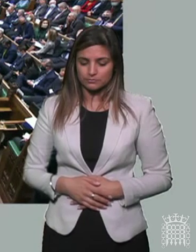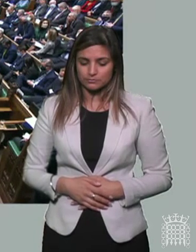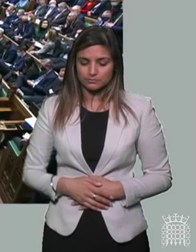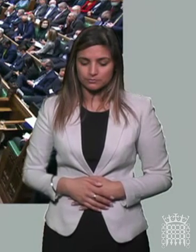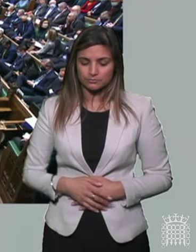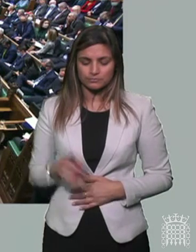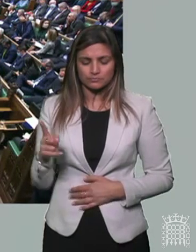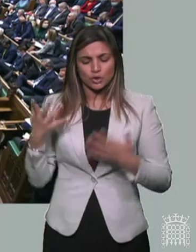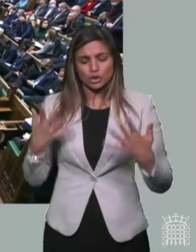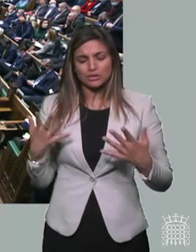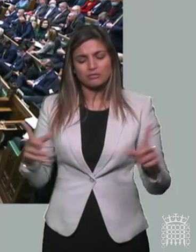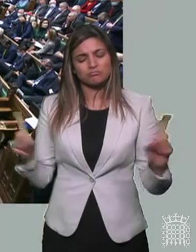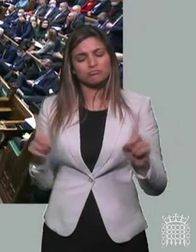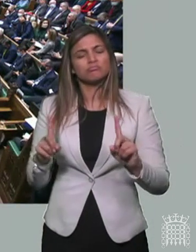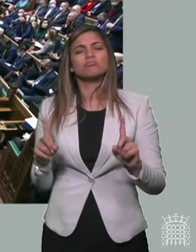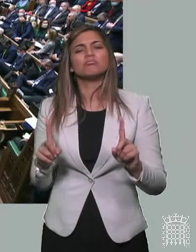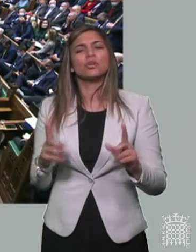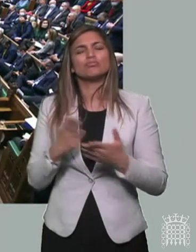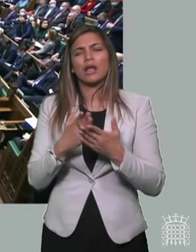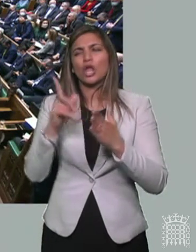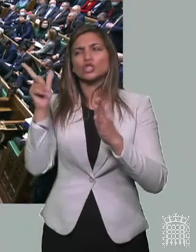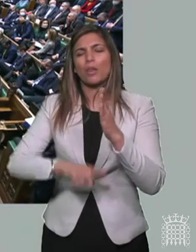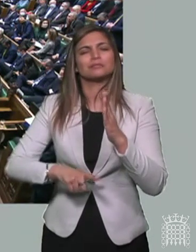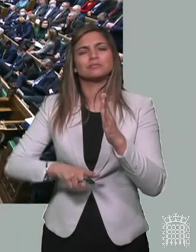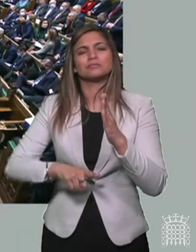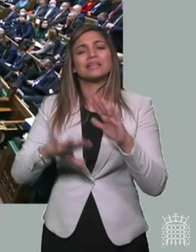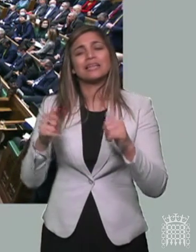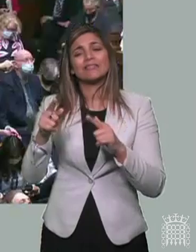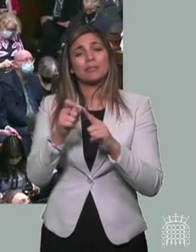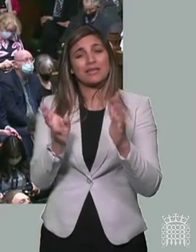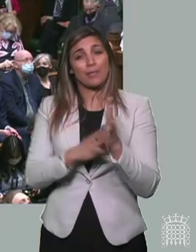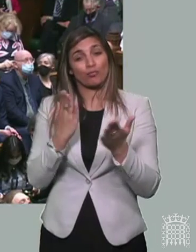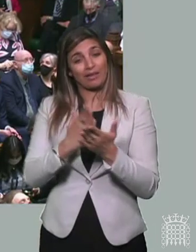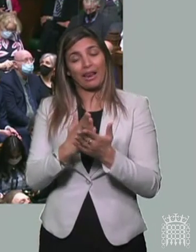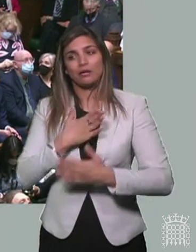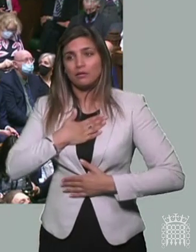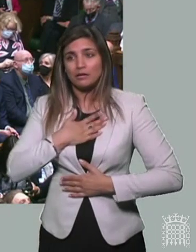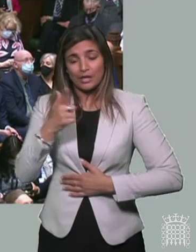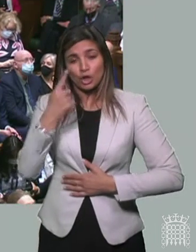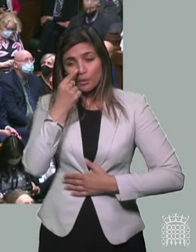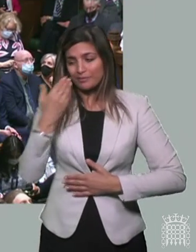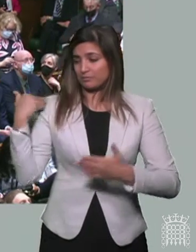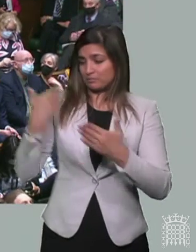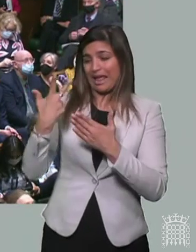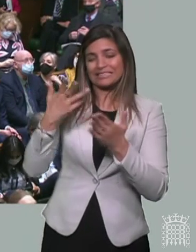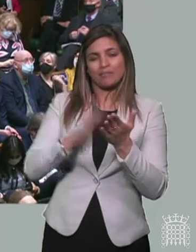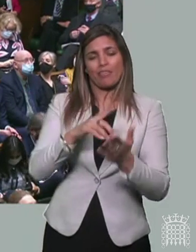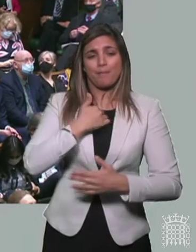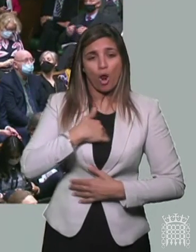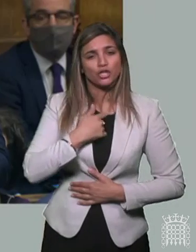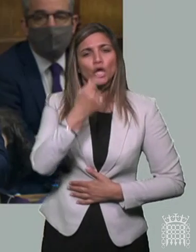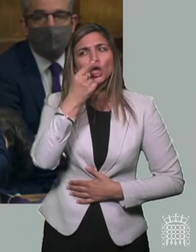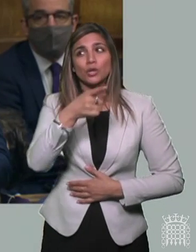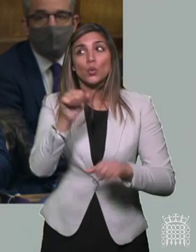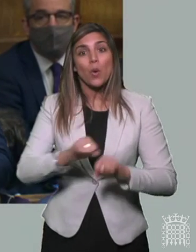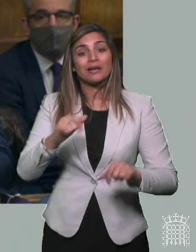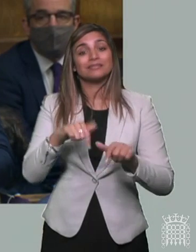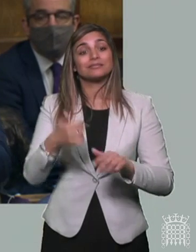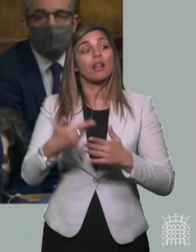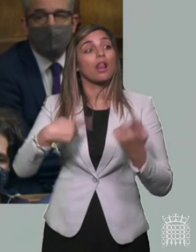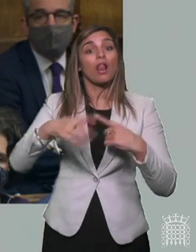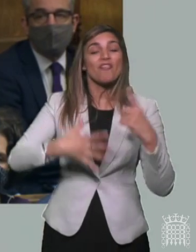If the Prime Minister were sincere, he could have apologised at any stage over the past 18 months, rather than waiting until he was found out.